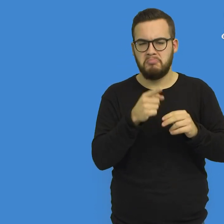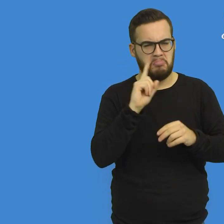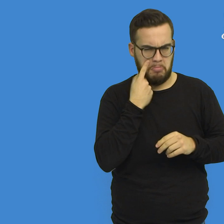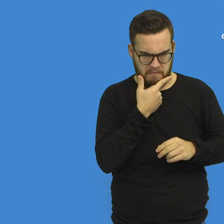descubrir